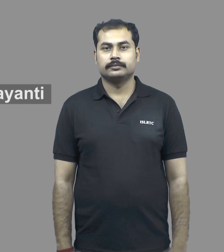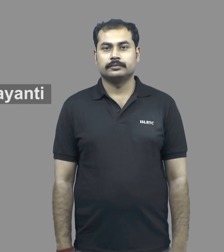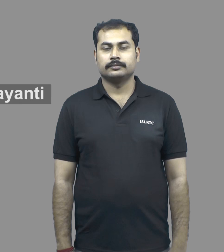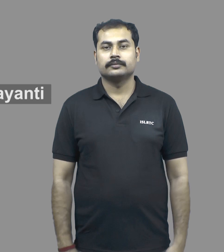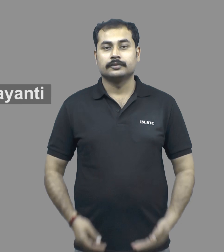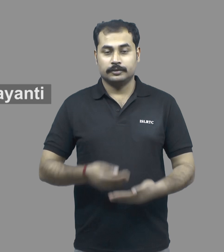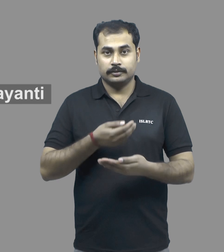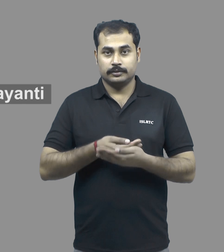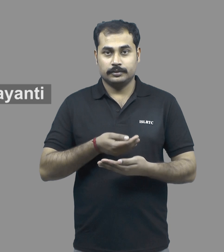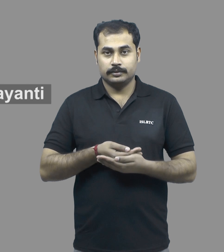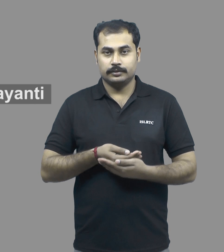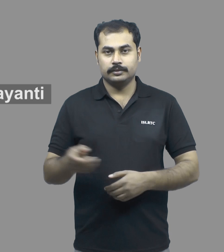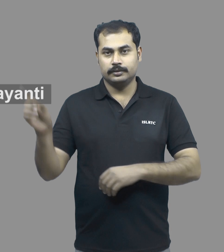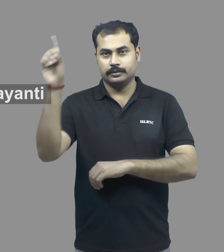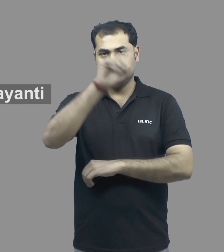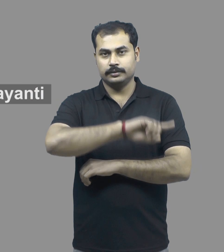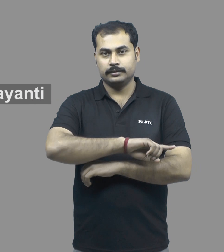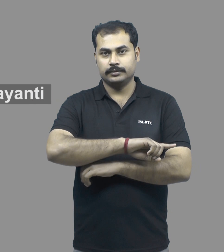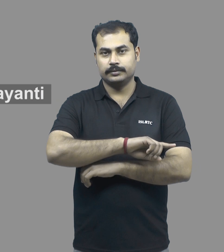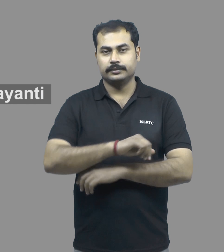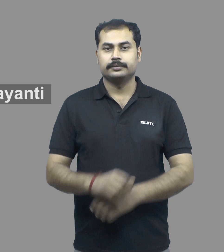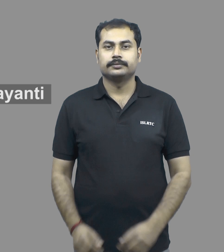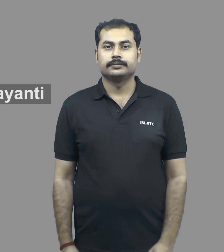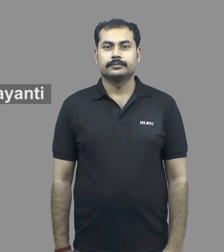Mahavir Jayanti